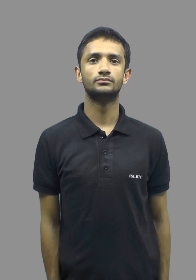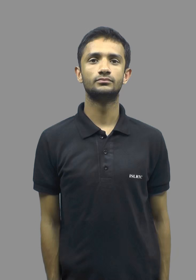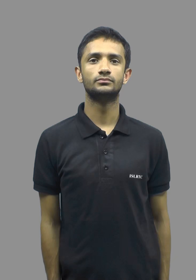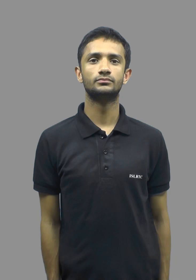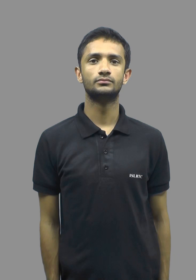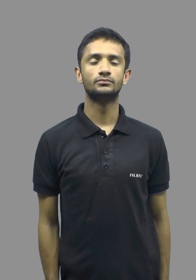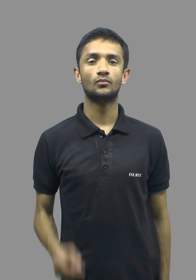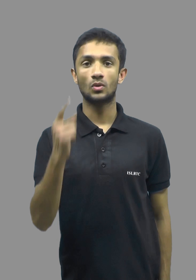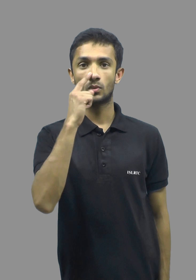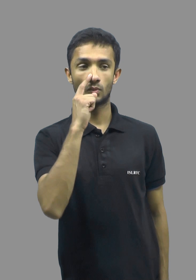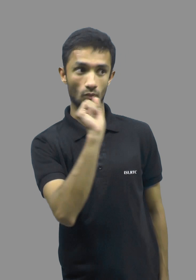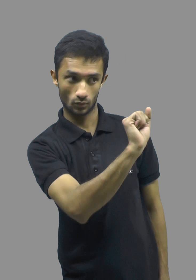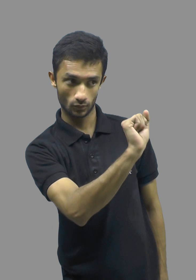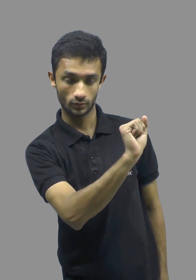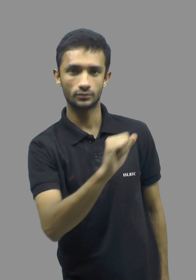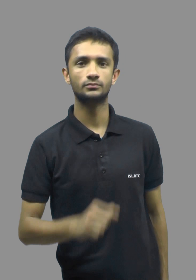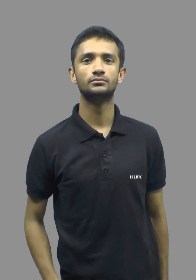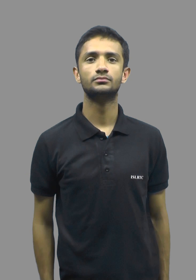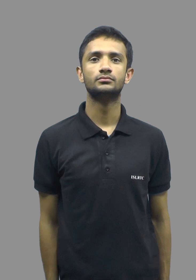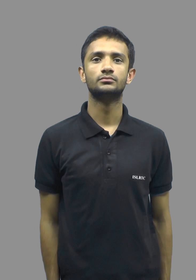Her